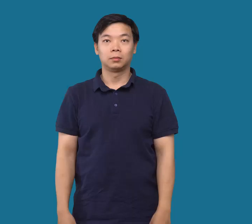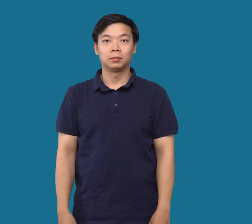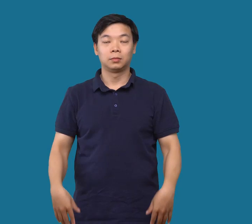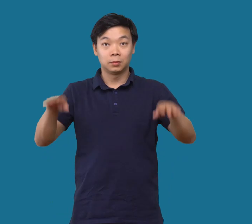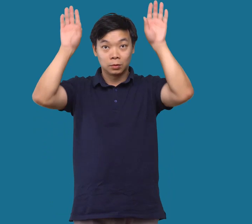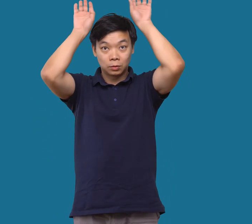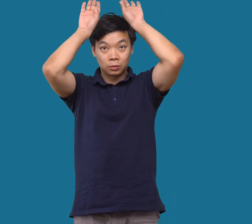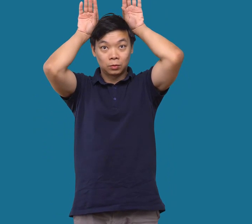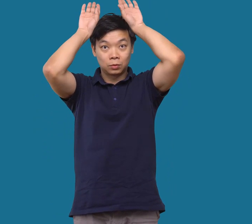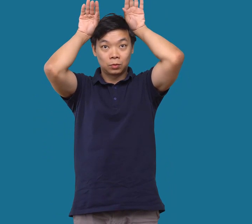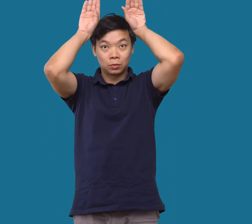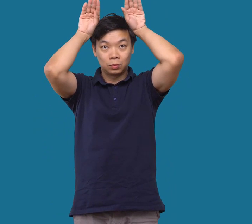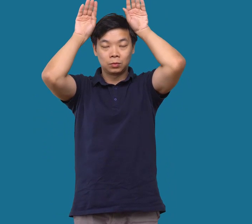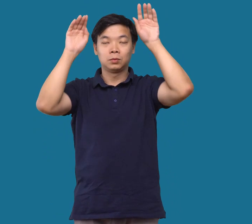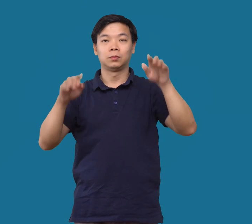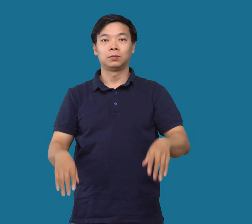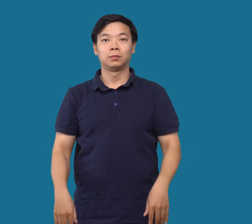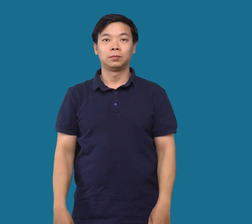con chó